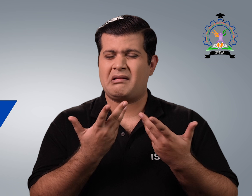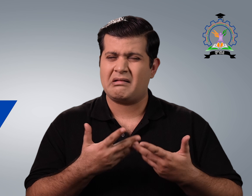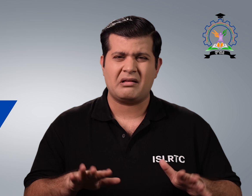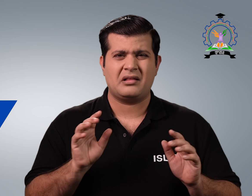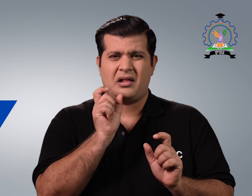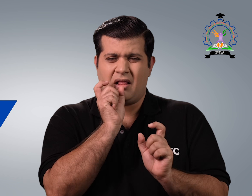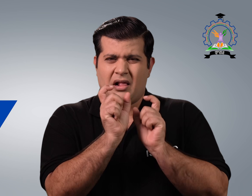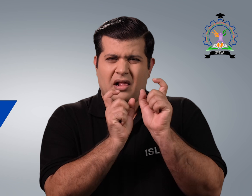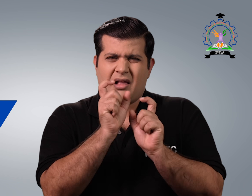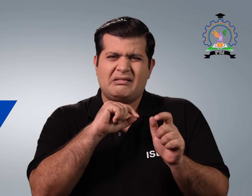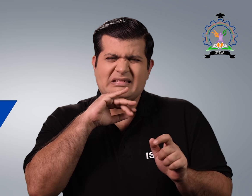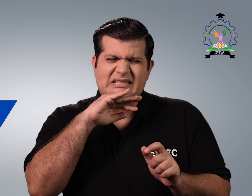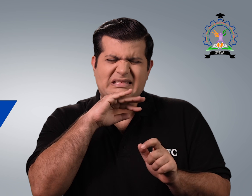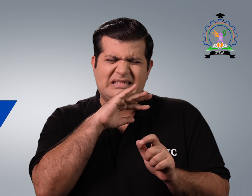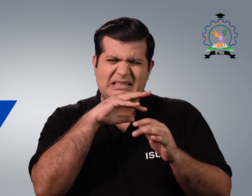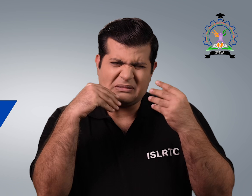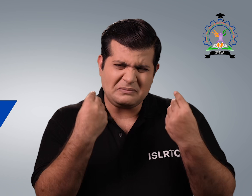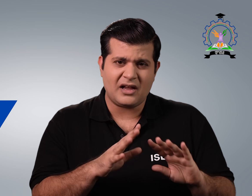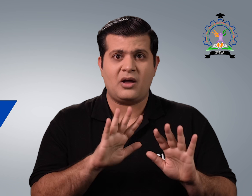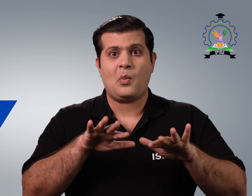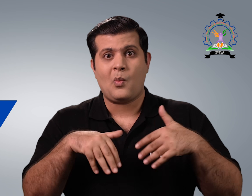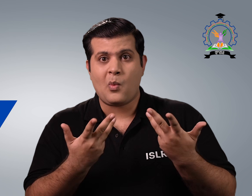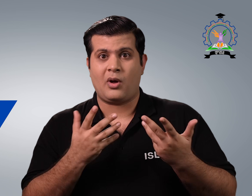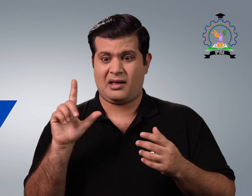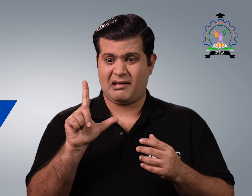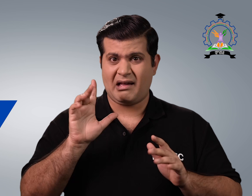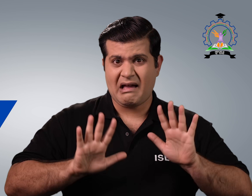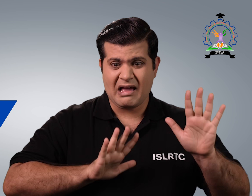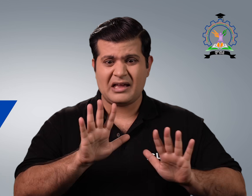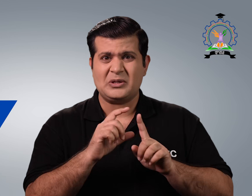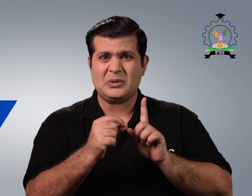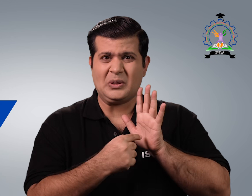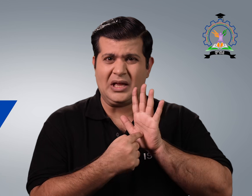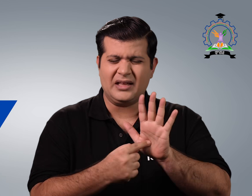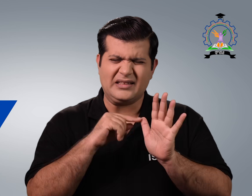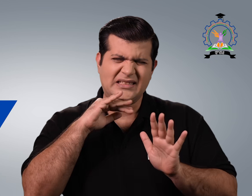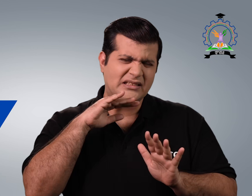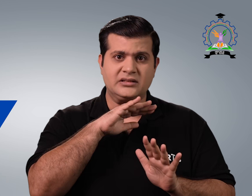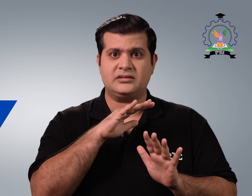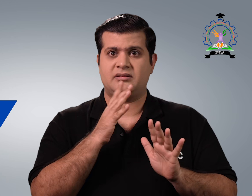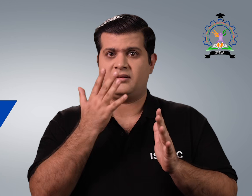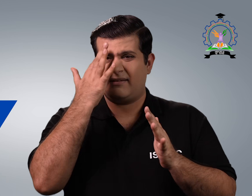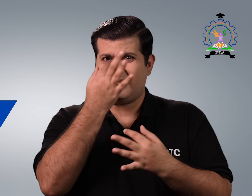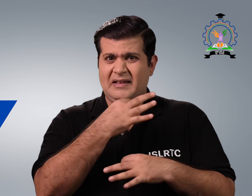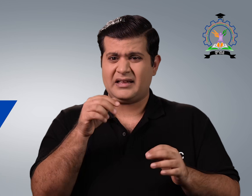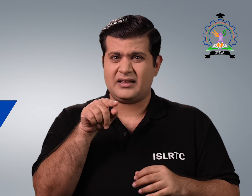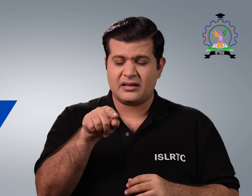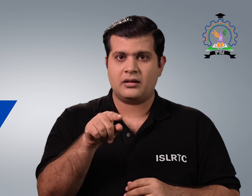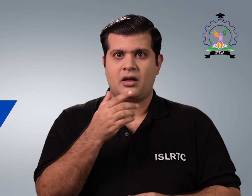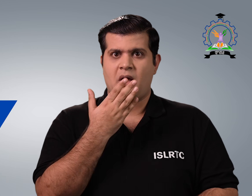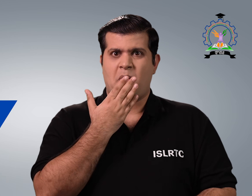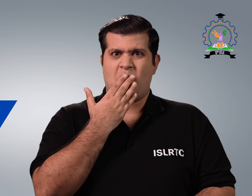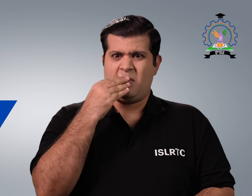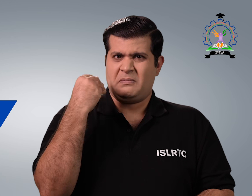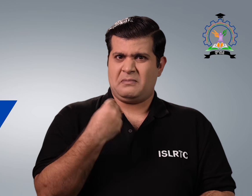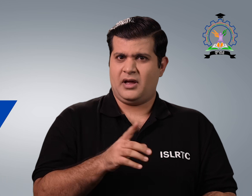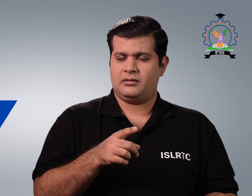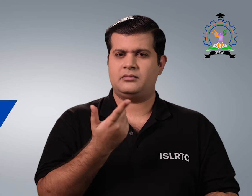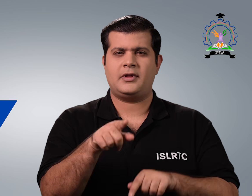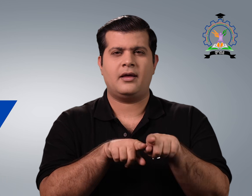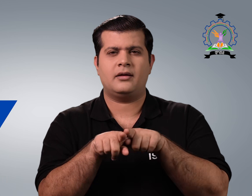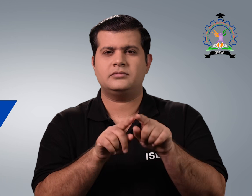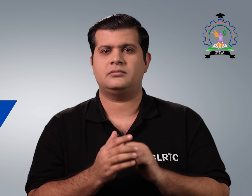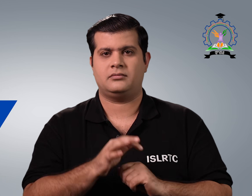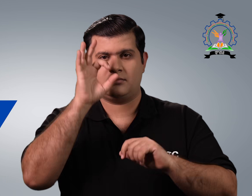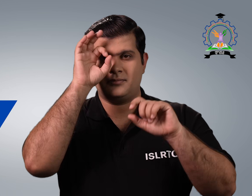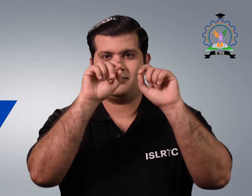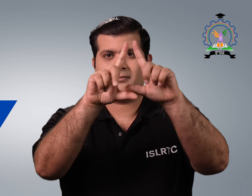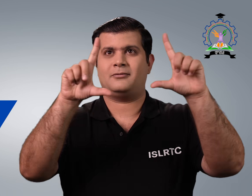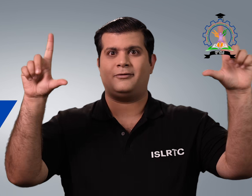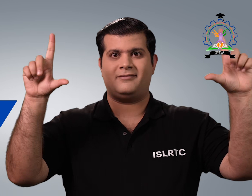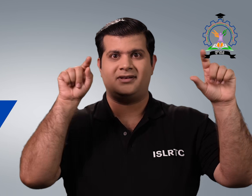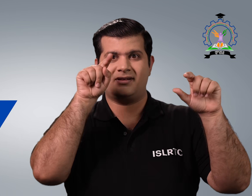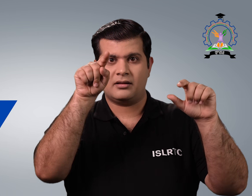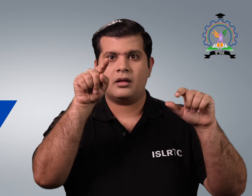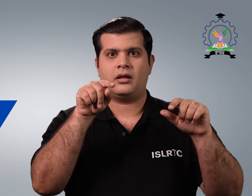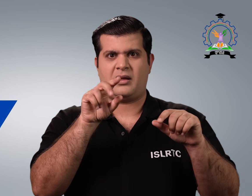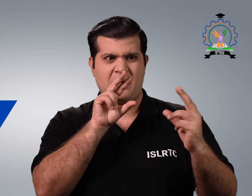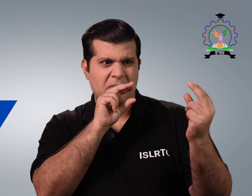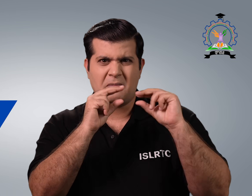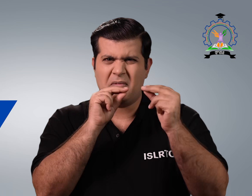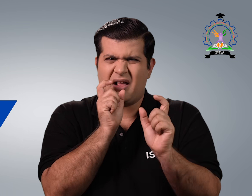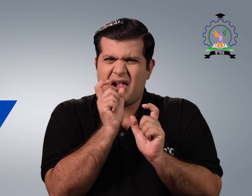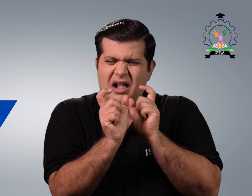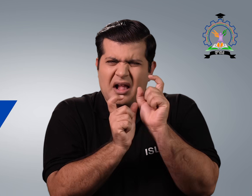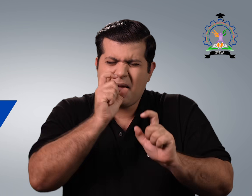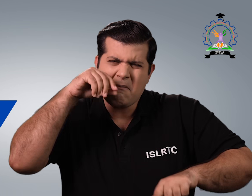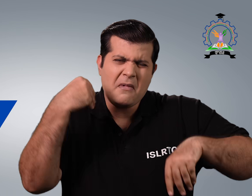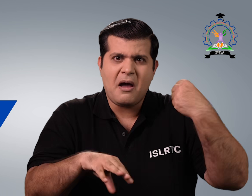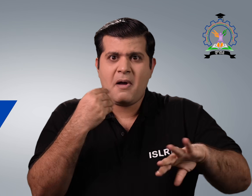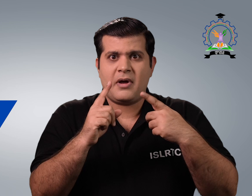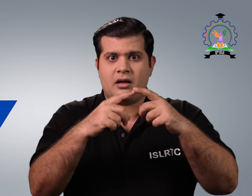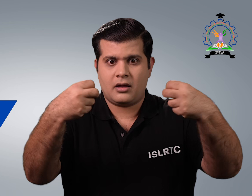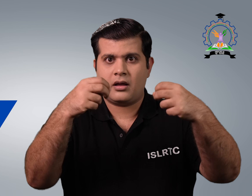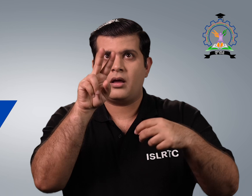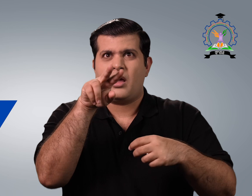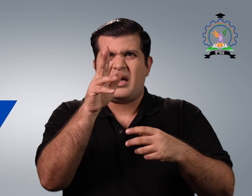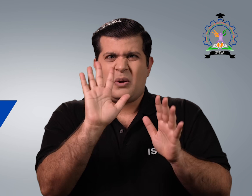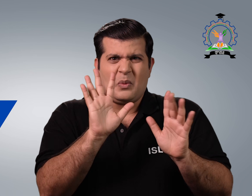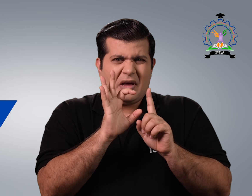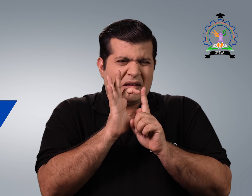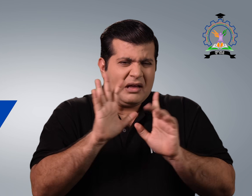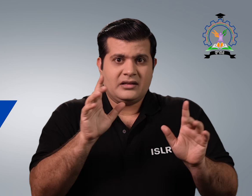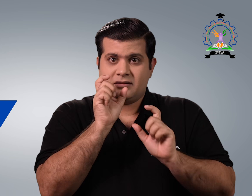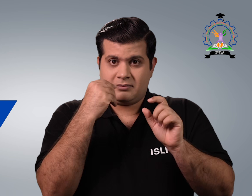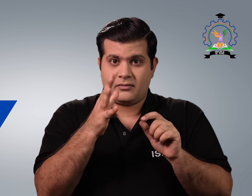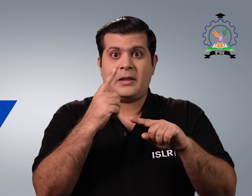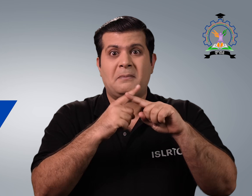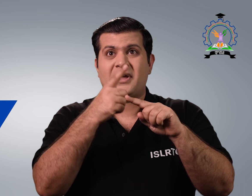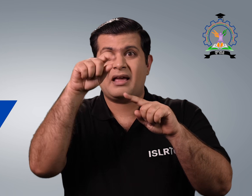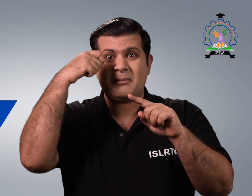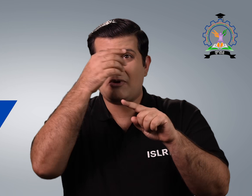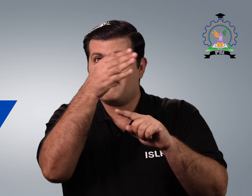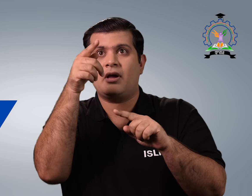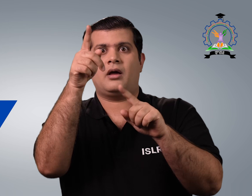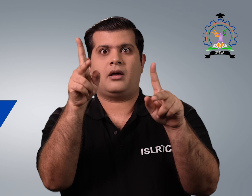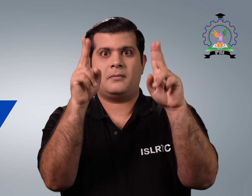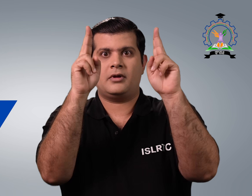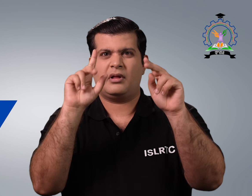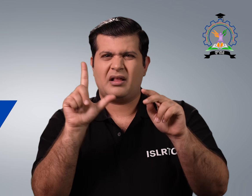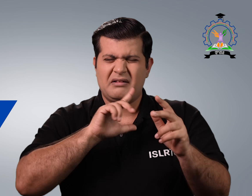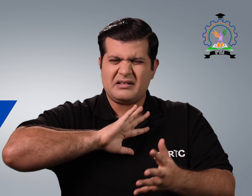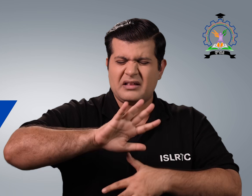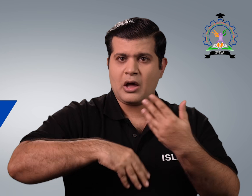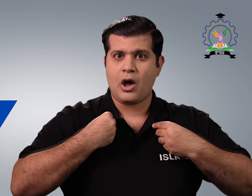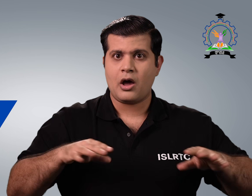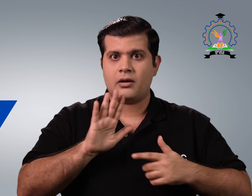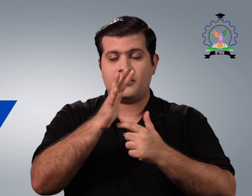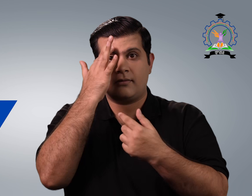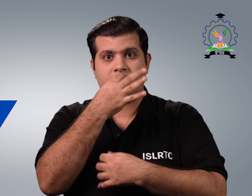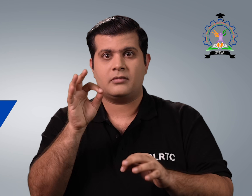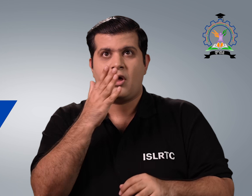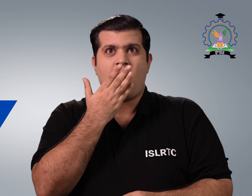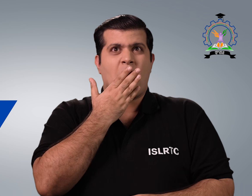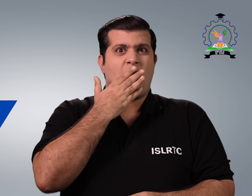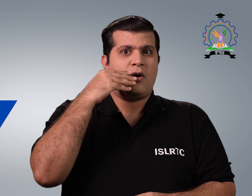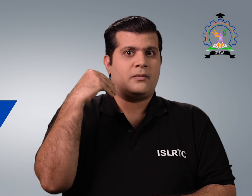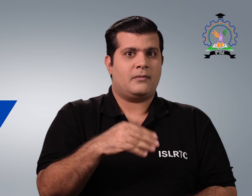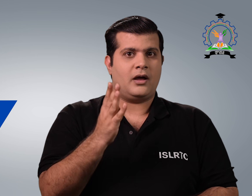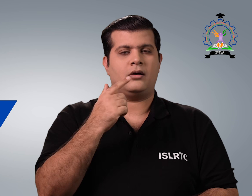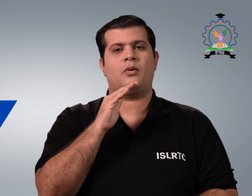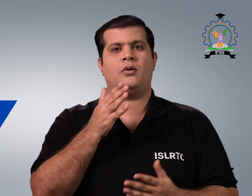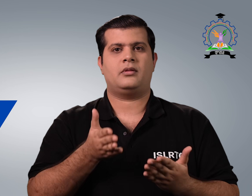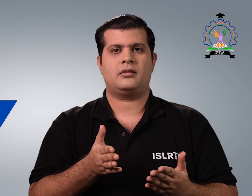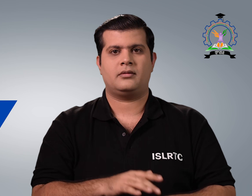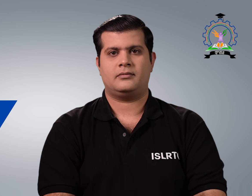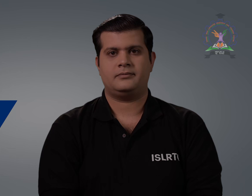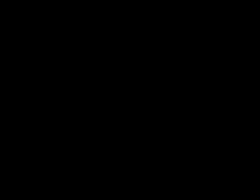Obscene can be used to describe explicit words or offensive sexual acts. For example - A movie playing the theatre has obscene dialouges, and certain obscene lovemaking scenes have been cut.